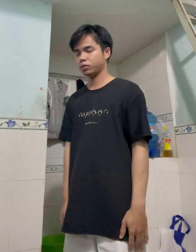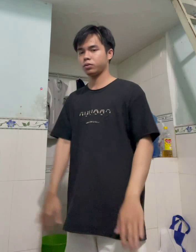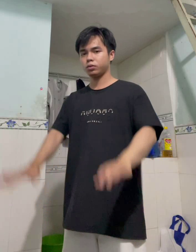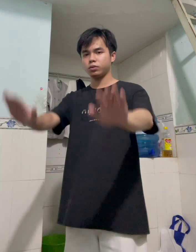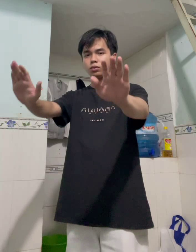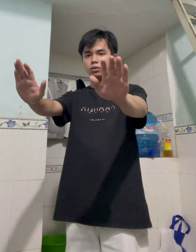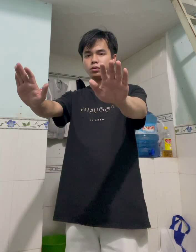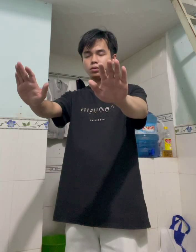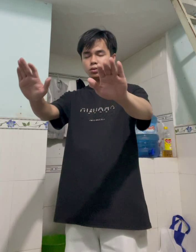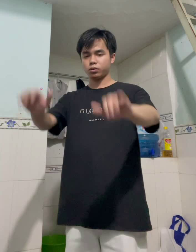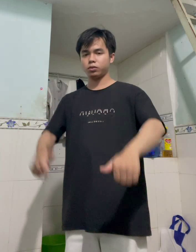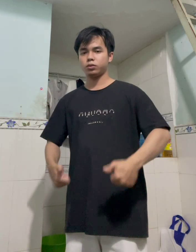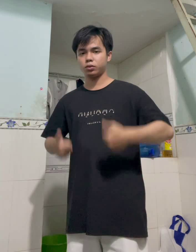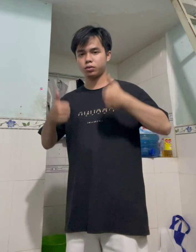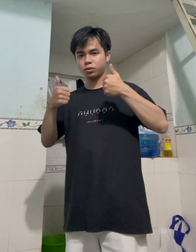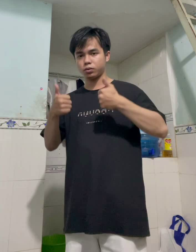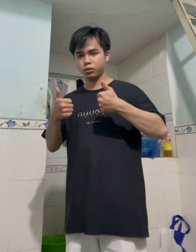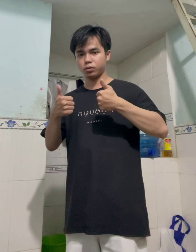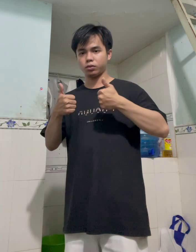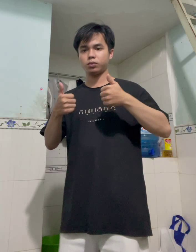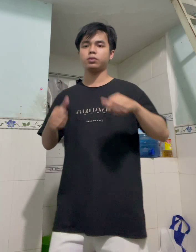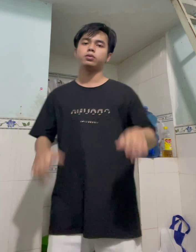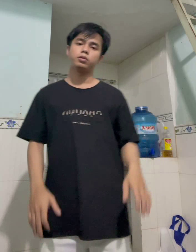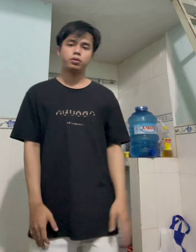tuyet voi